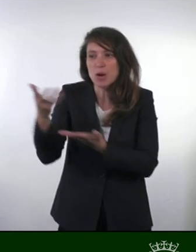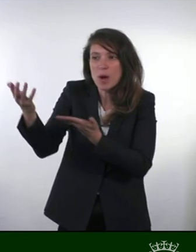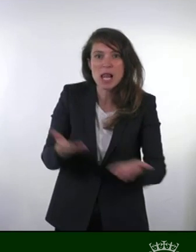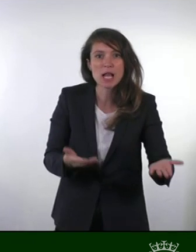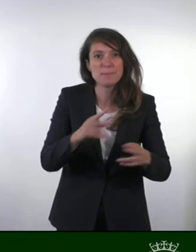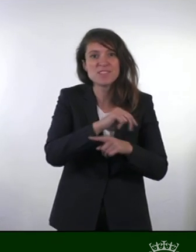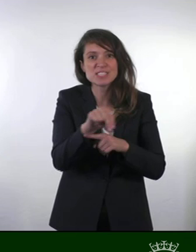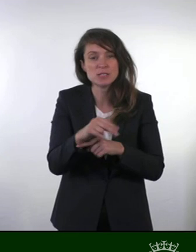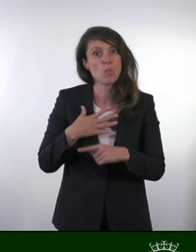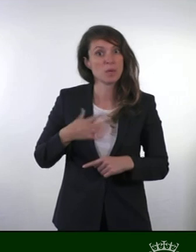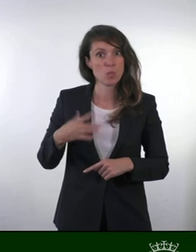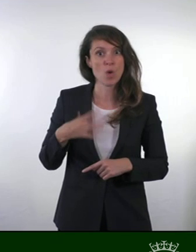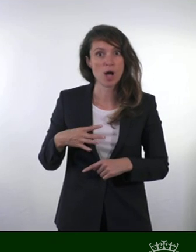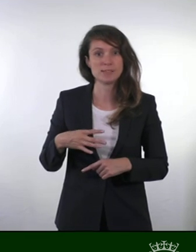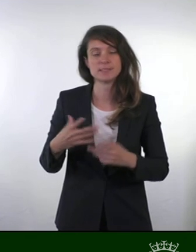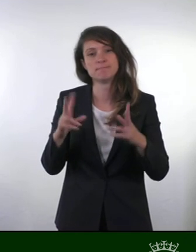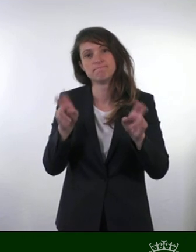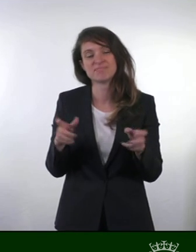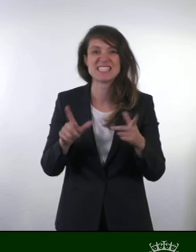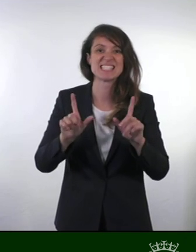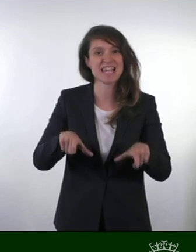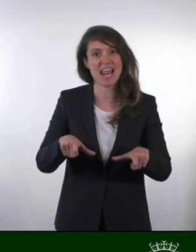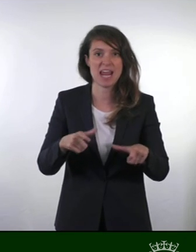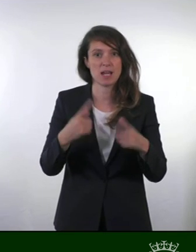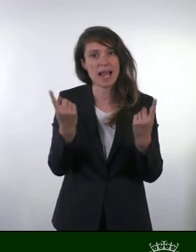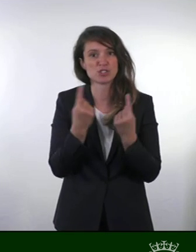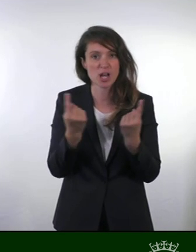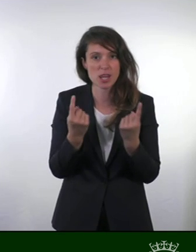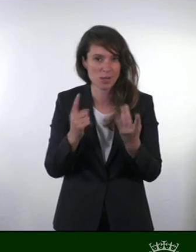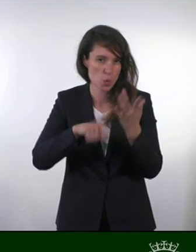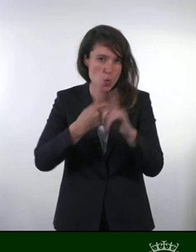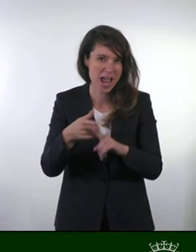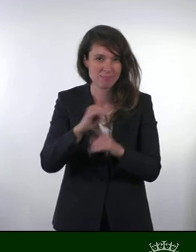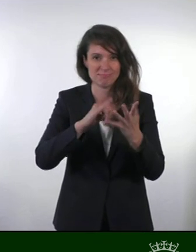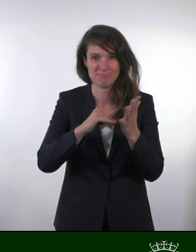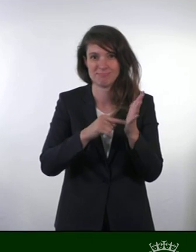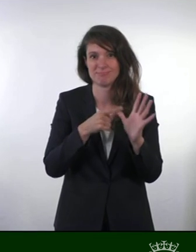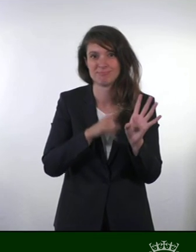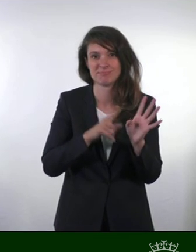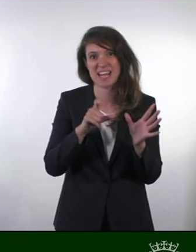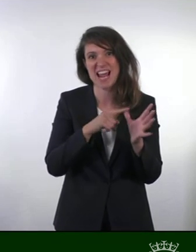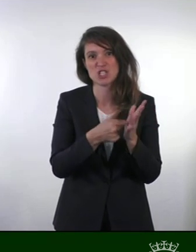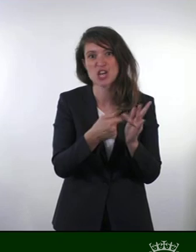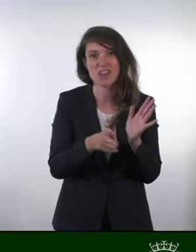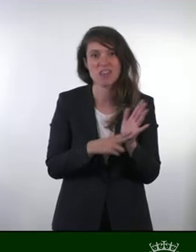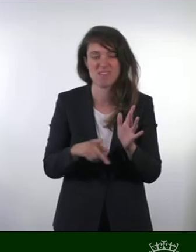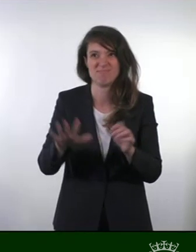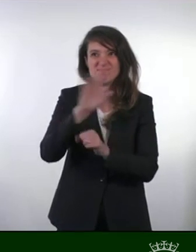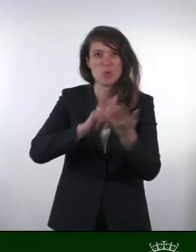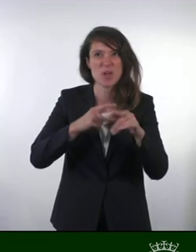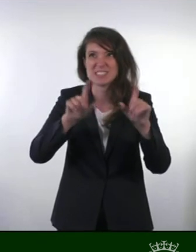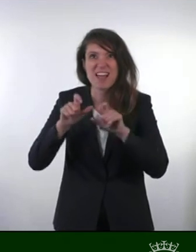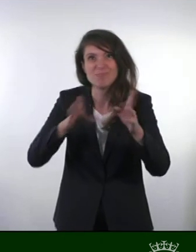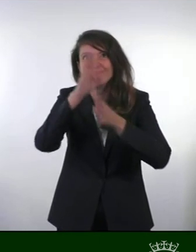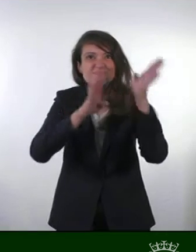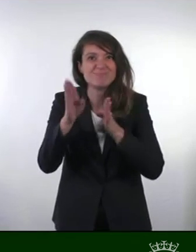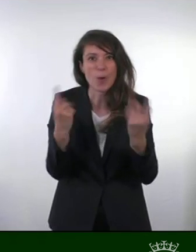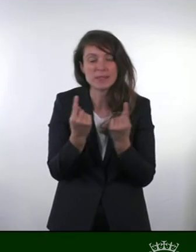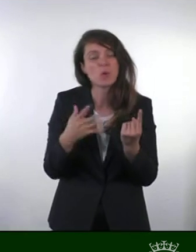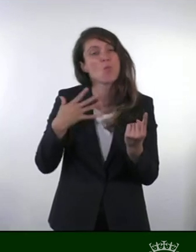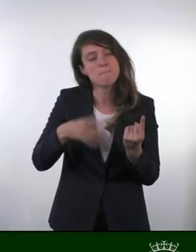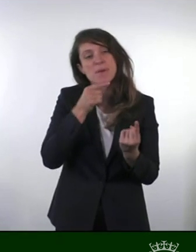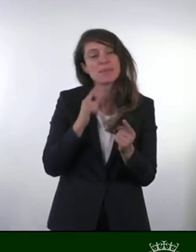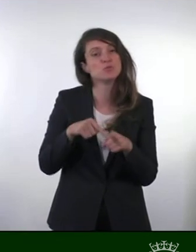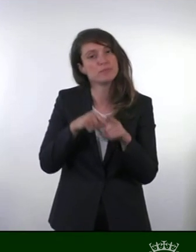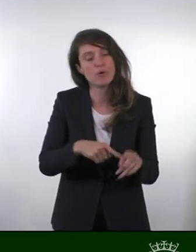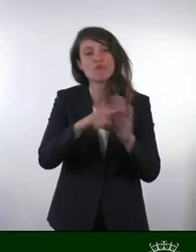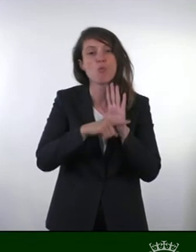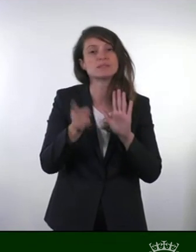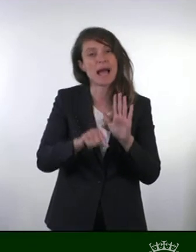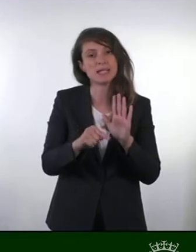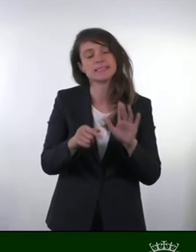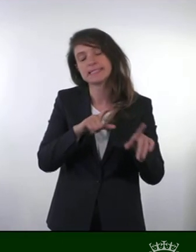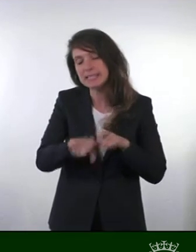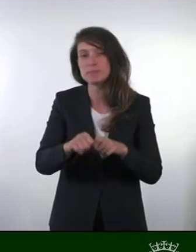We want loads of staycations—I think we will get loads of fantastic staycations—but we want people to observe the rules and keep defeating the virus.